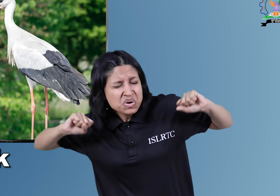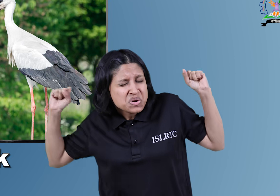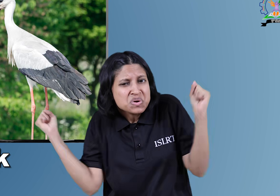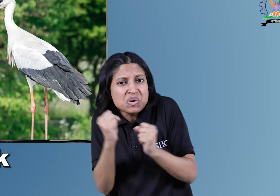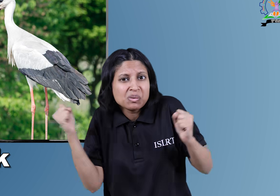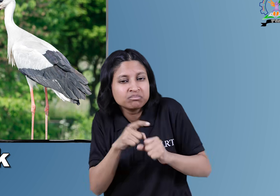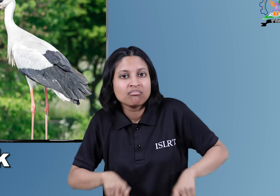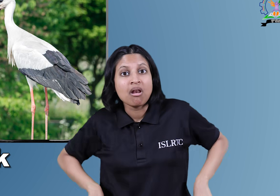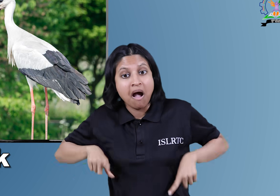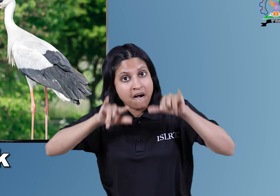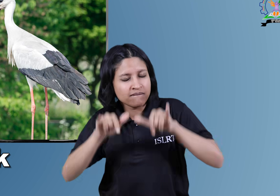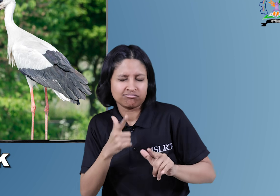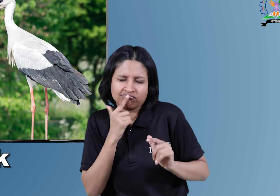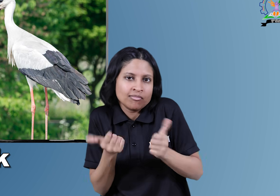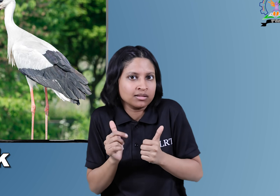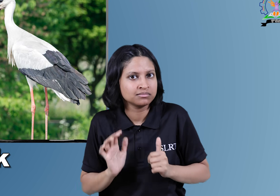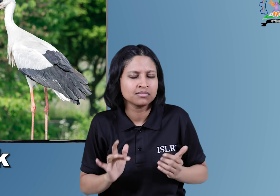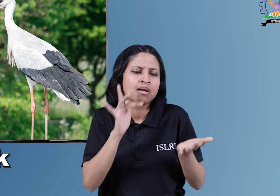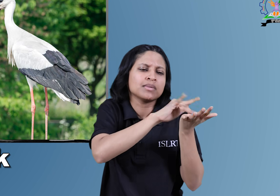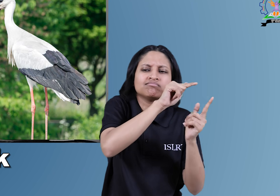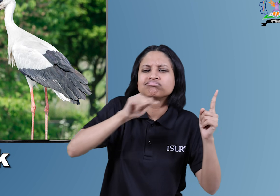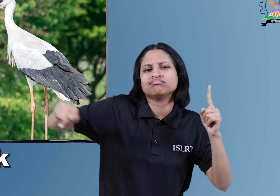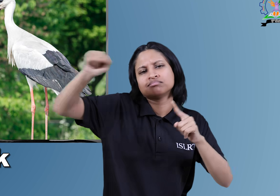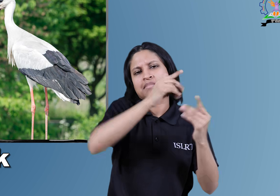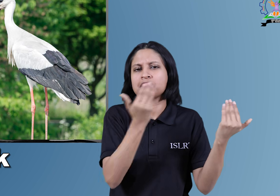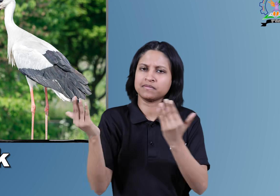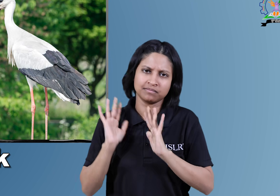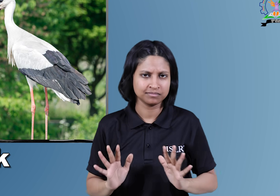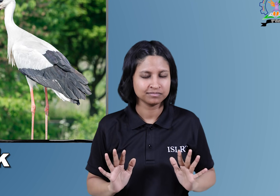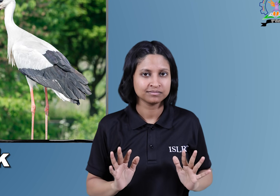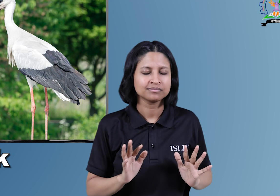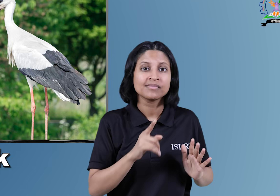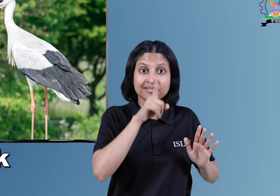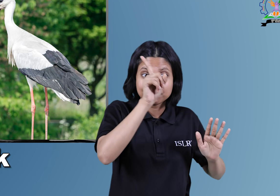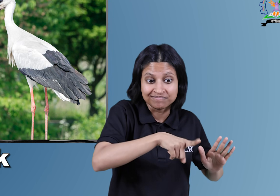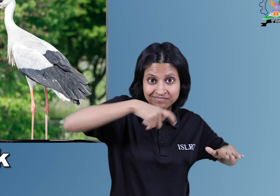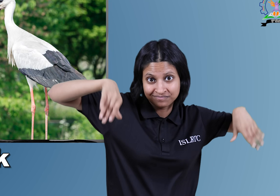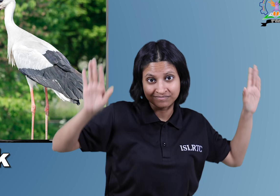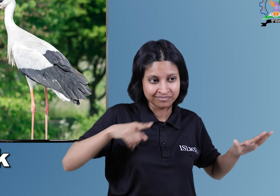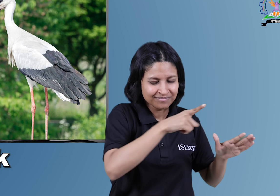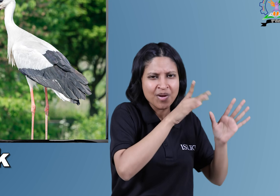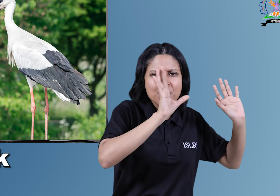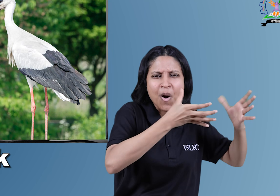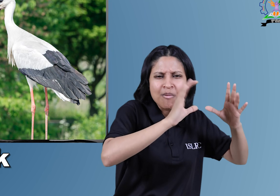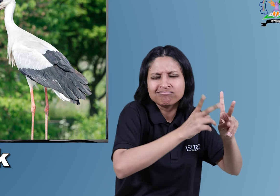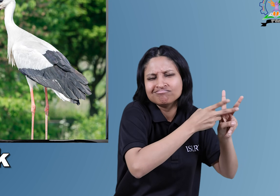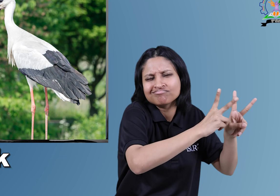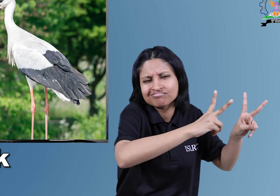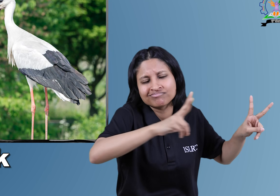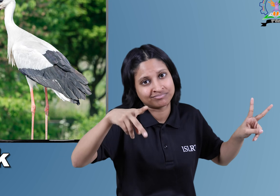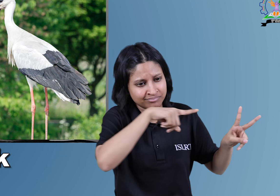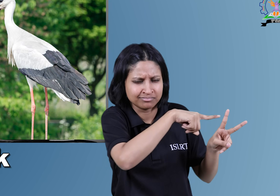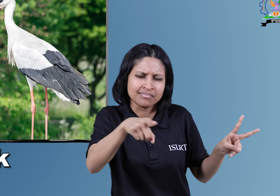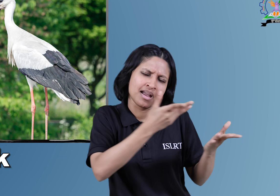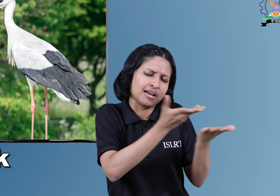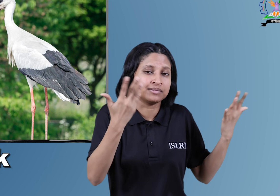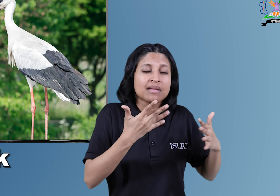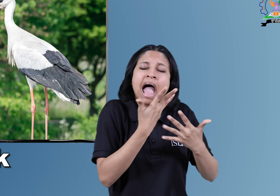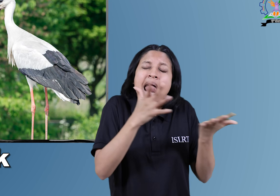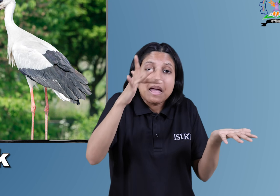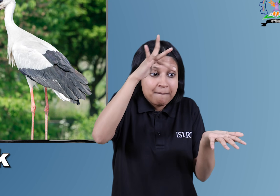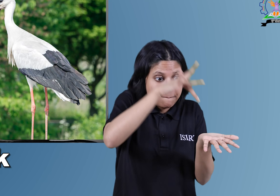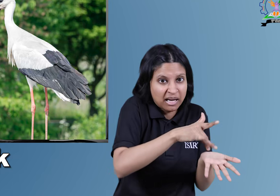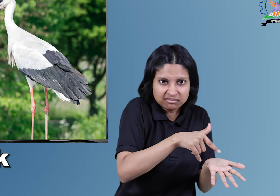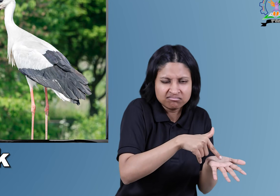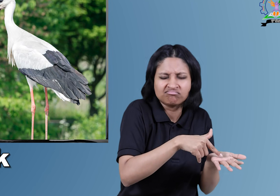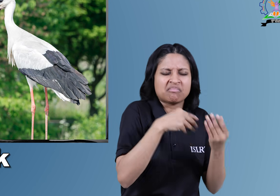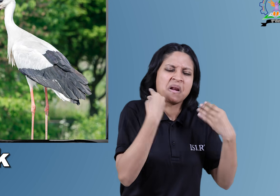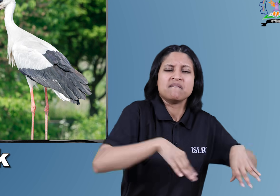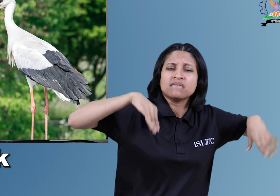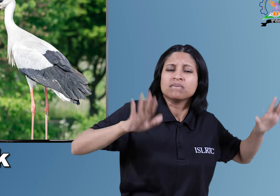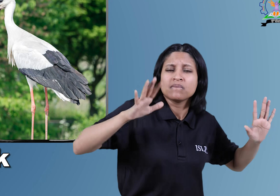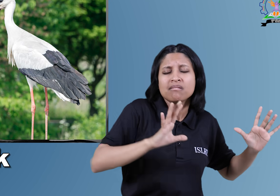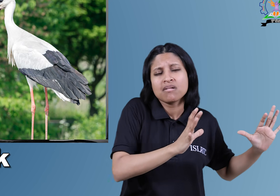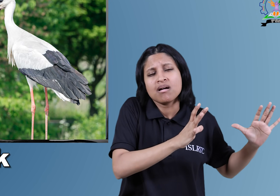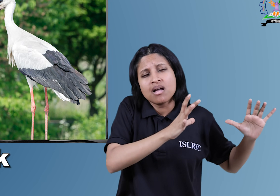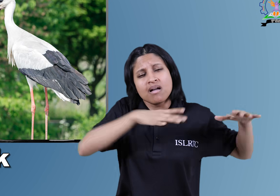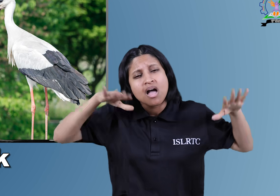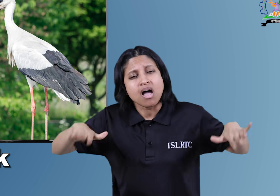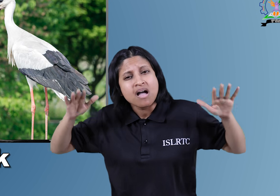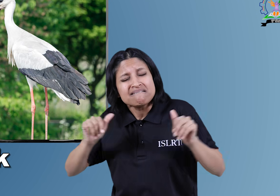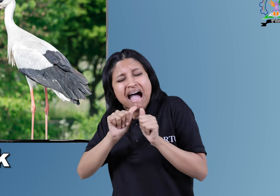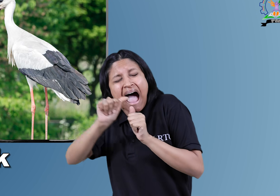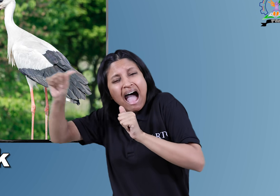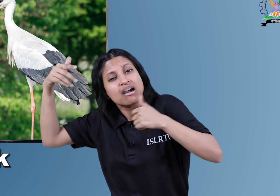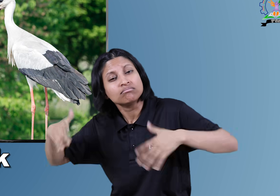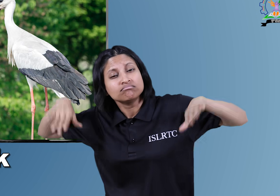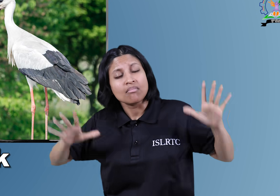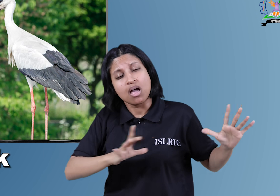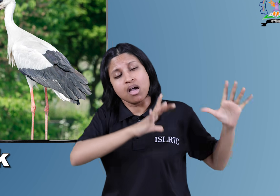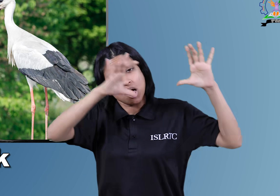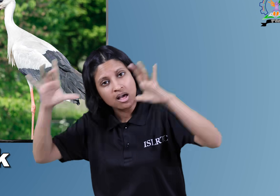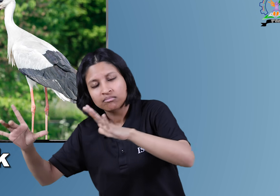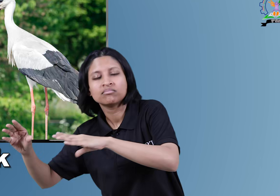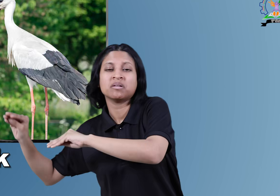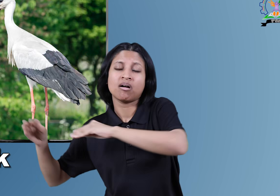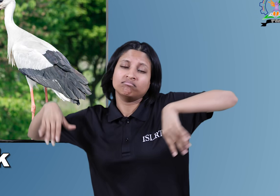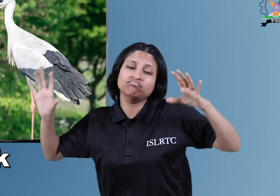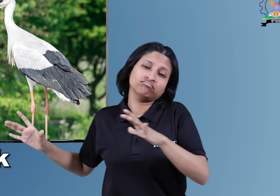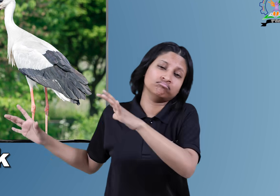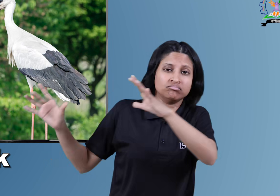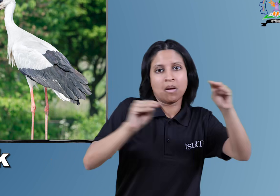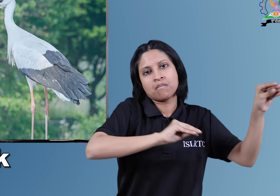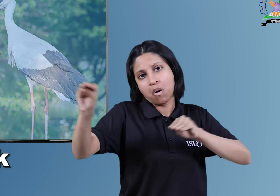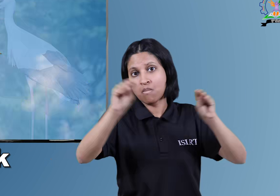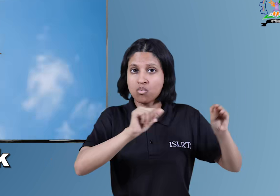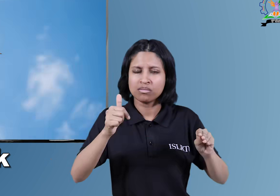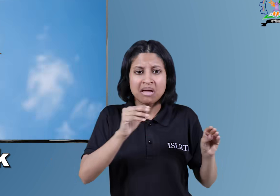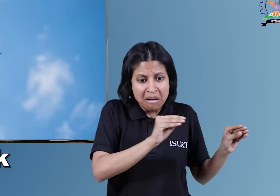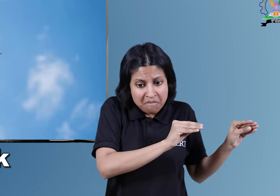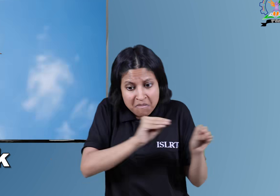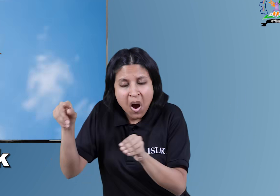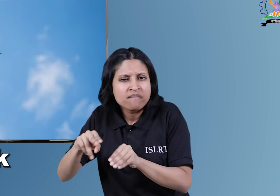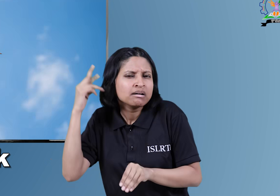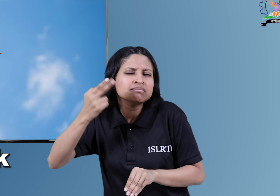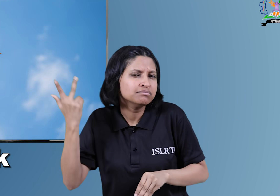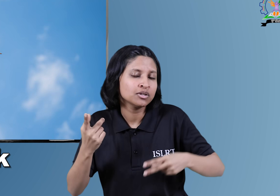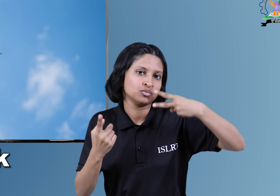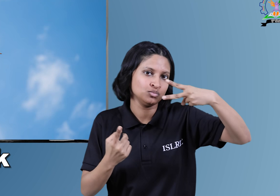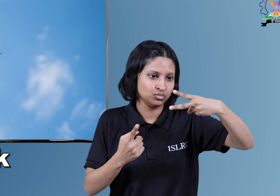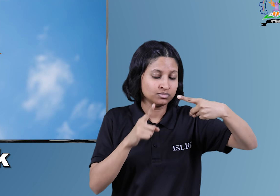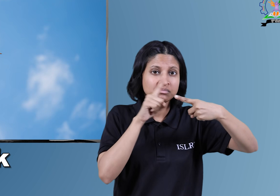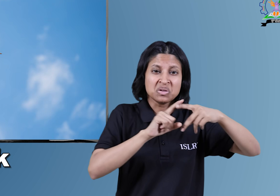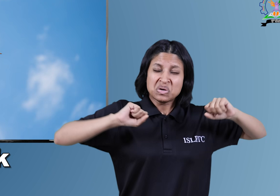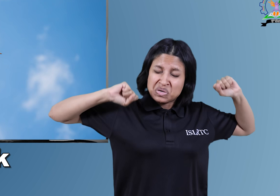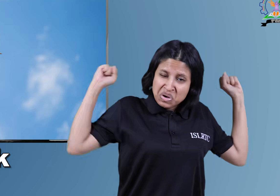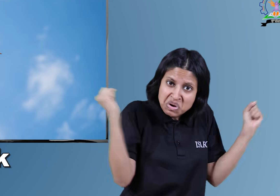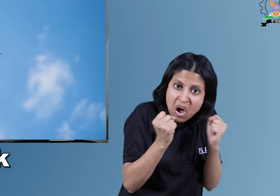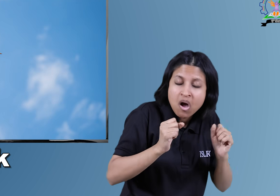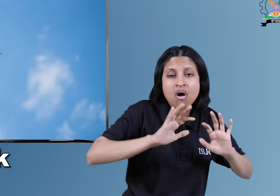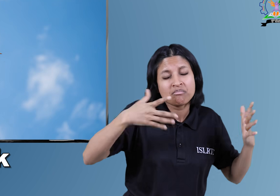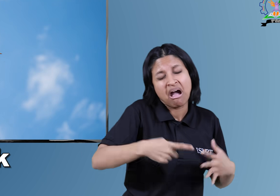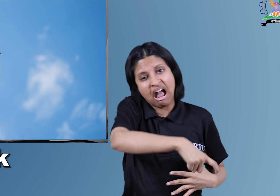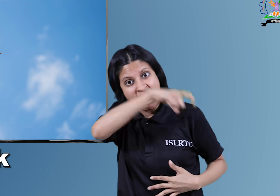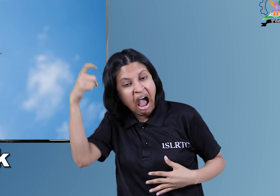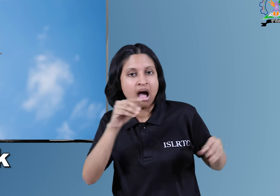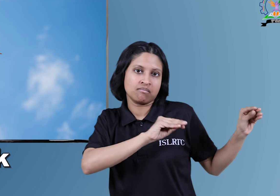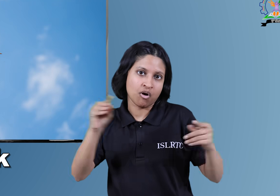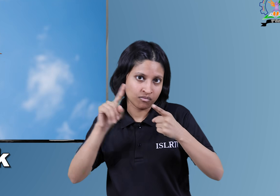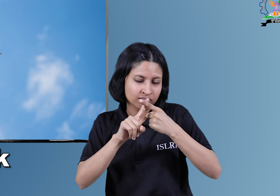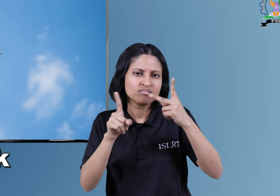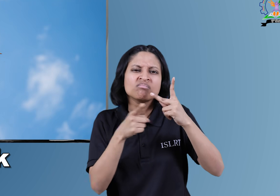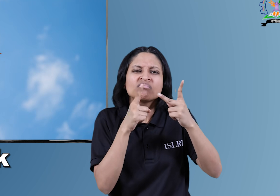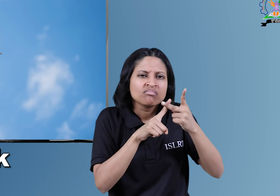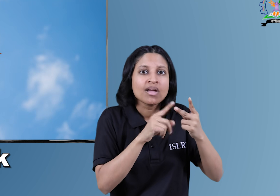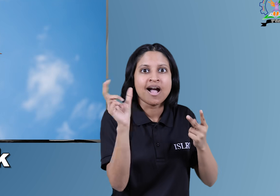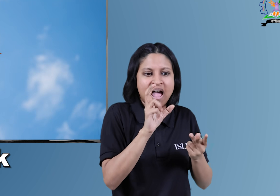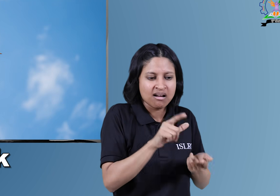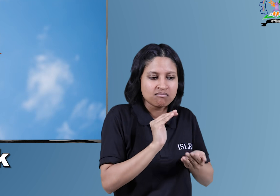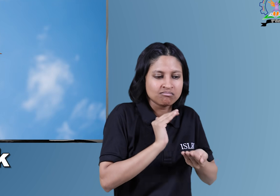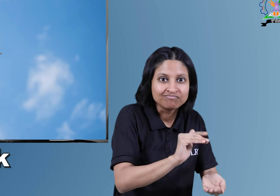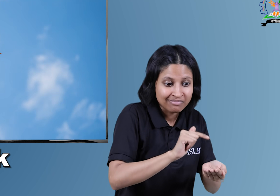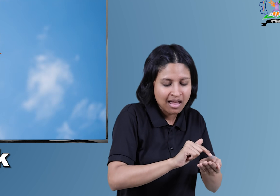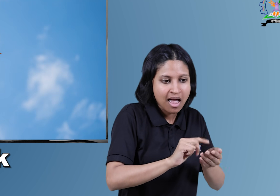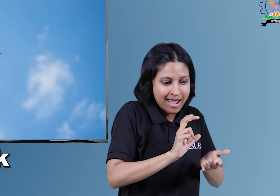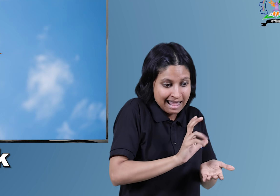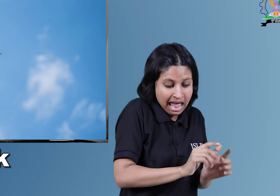They are found on every continent except Antarctica, where it is impossible for them to survive. species are migratory, traveling long distances between breeding and wintering grounds.